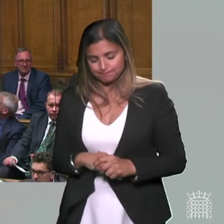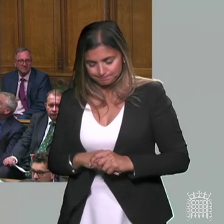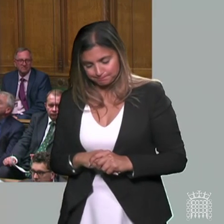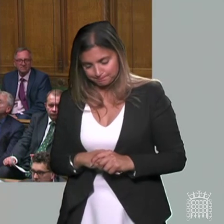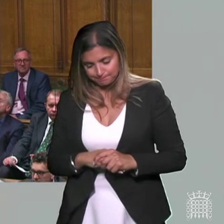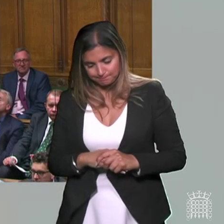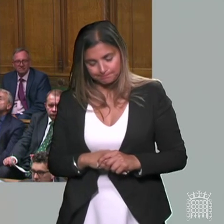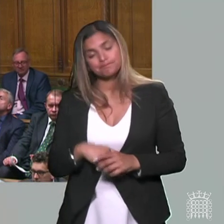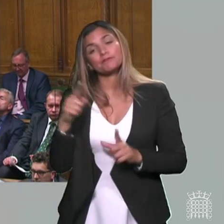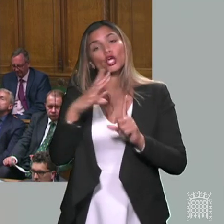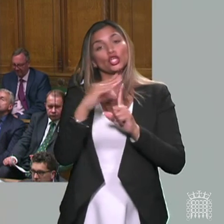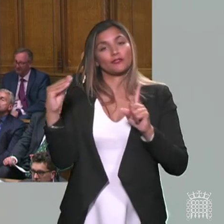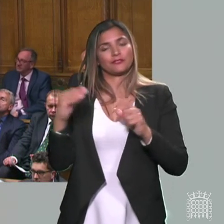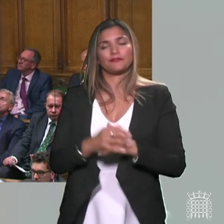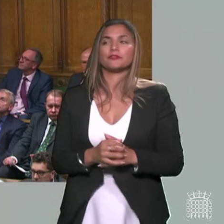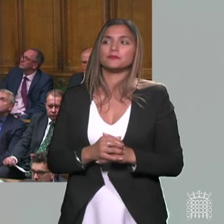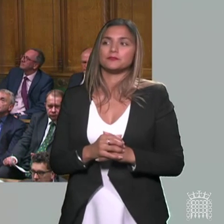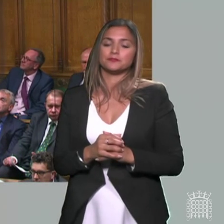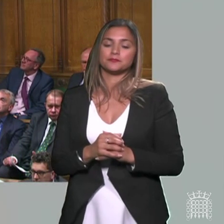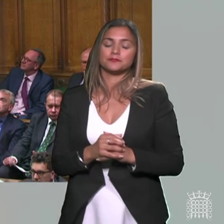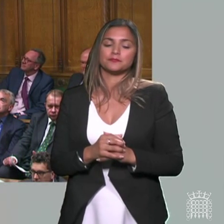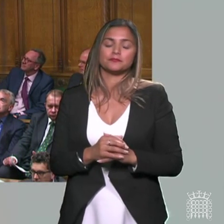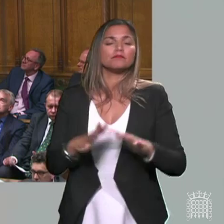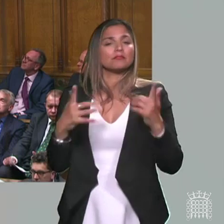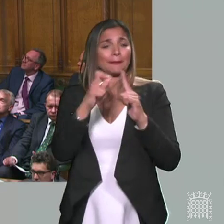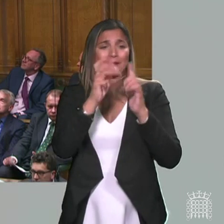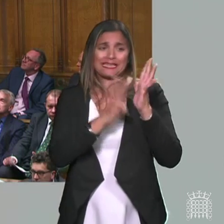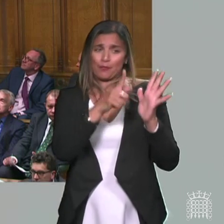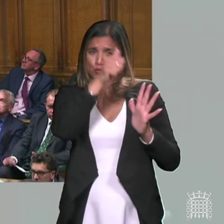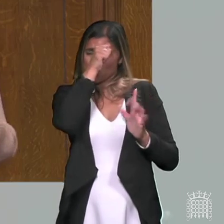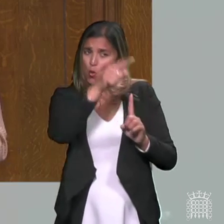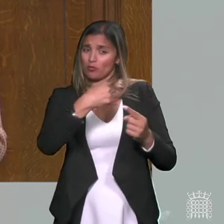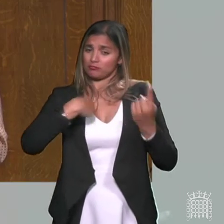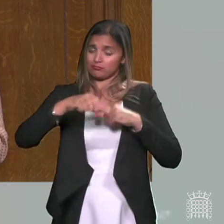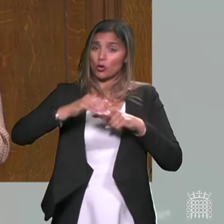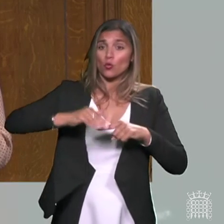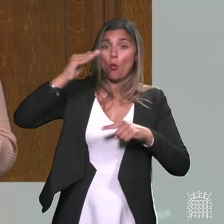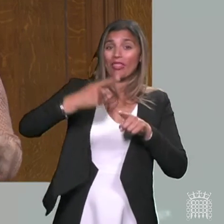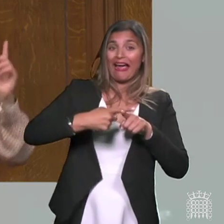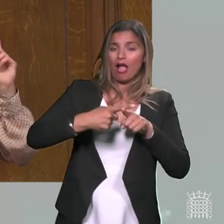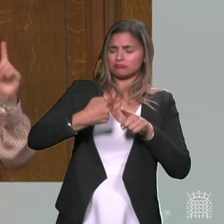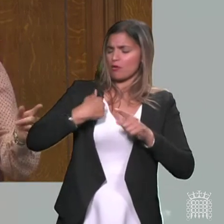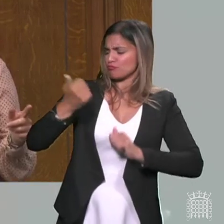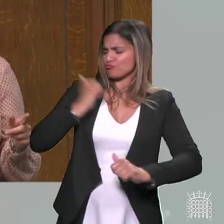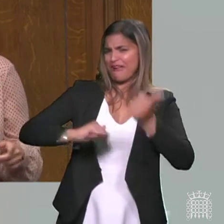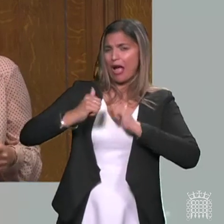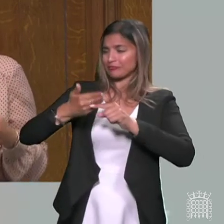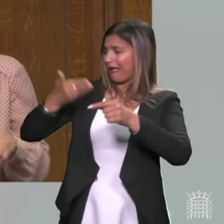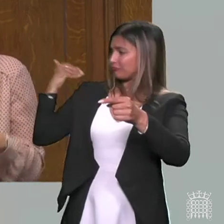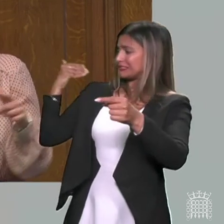The Prime Minister knows how proud we are of our industrial heritage in the north of England and what it means for our future.